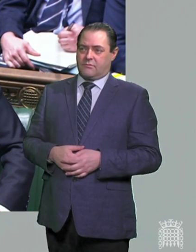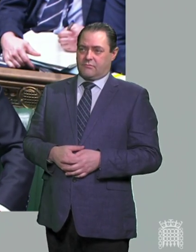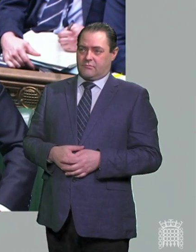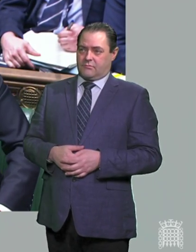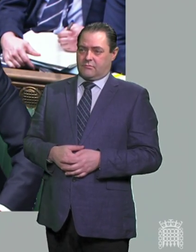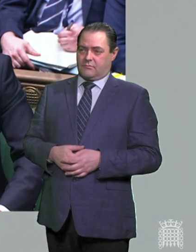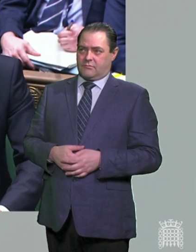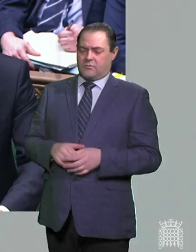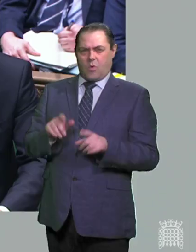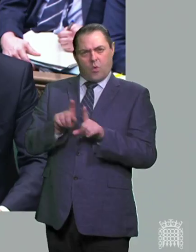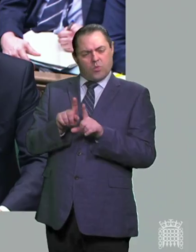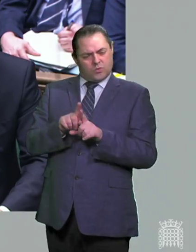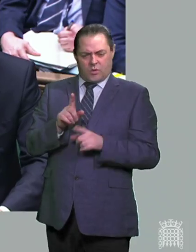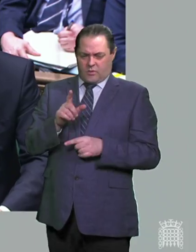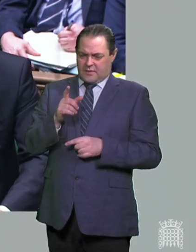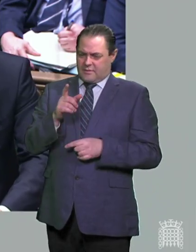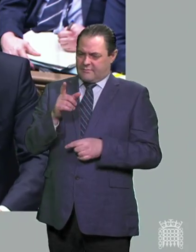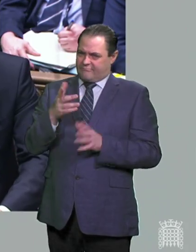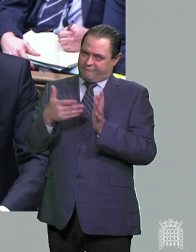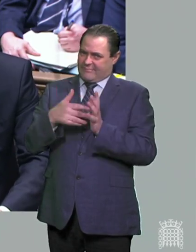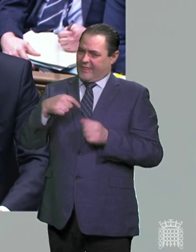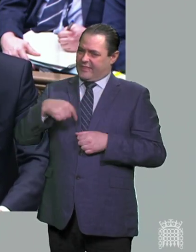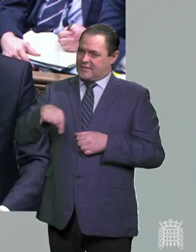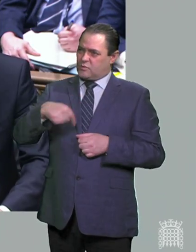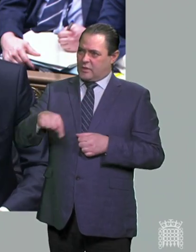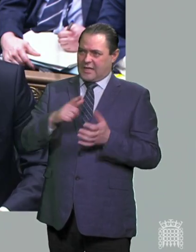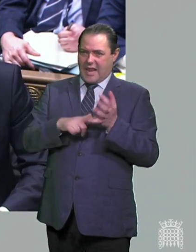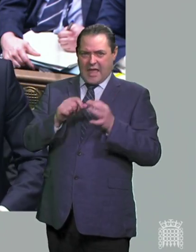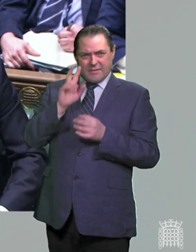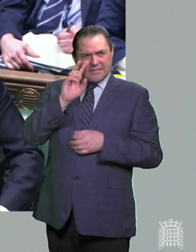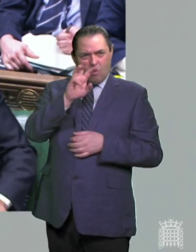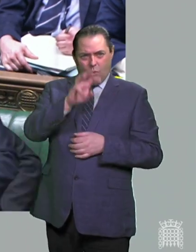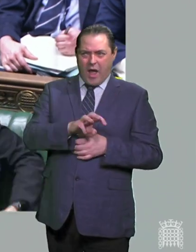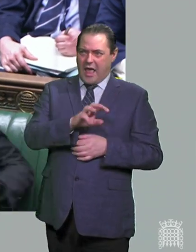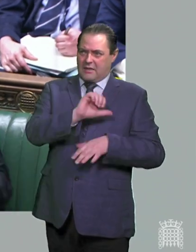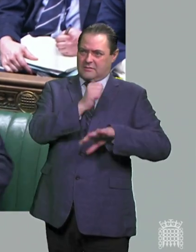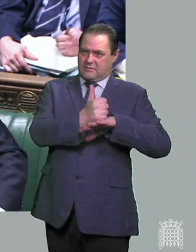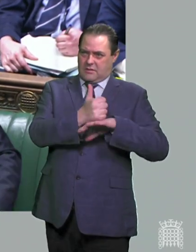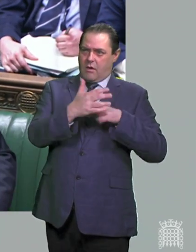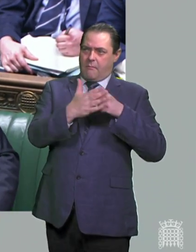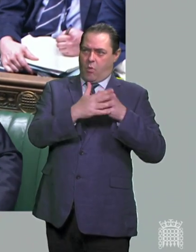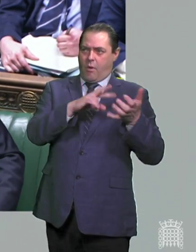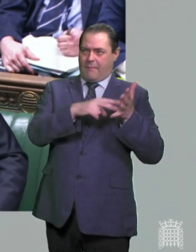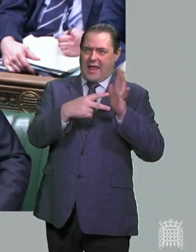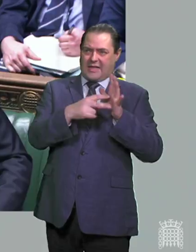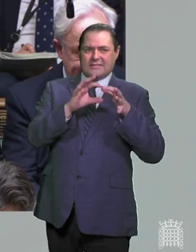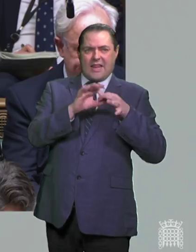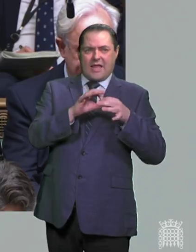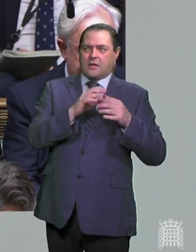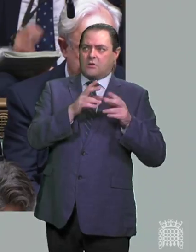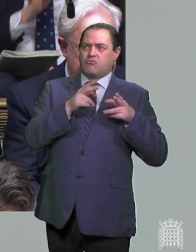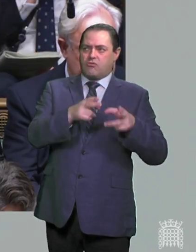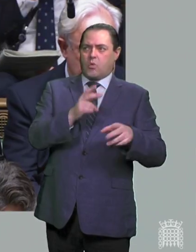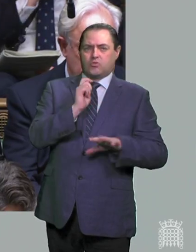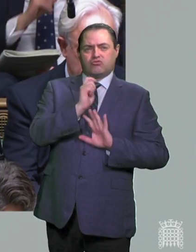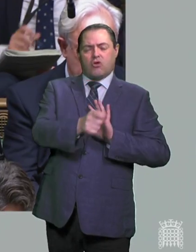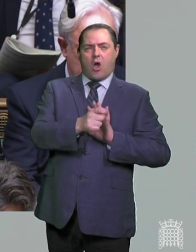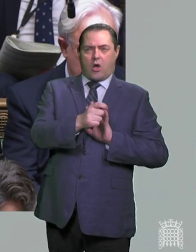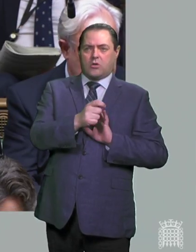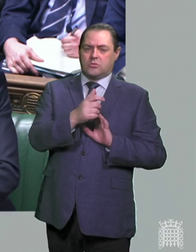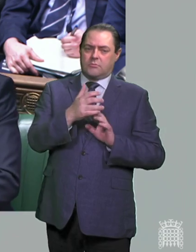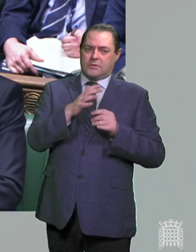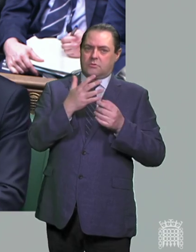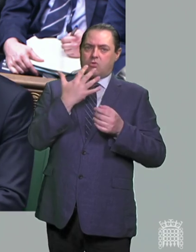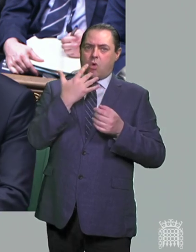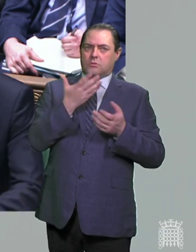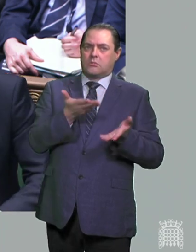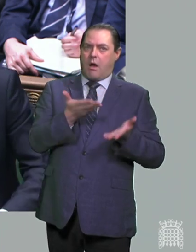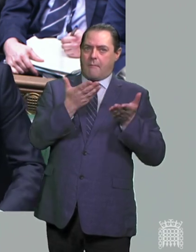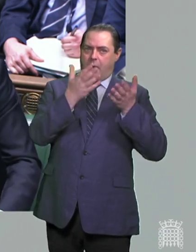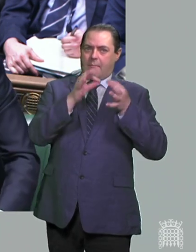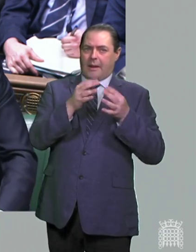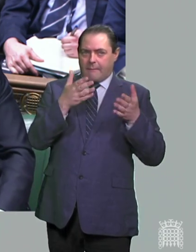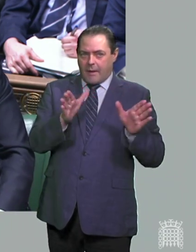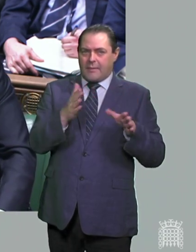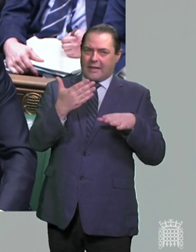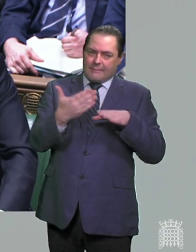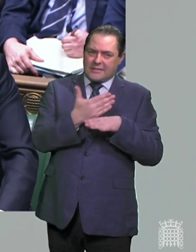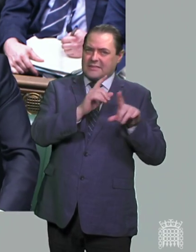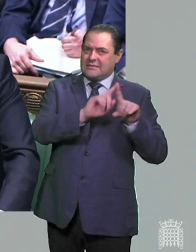My honourable Friend is absolutely right. He failed to mention that just this week, Labour in Wales has introduced plans for further road charging as well, increasing cost pressures for the public and businesses.